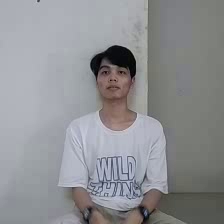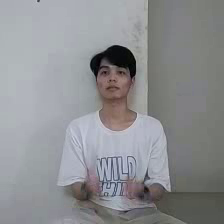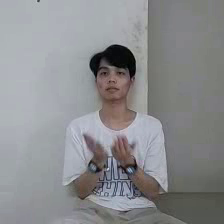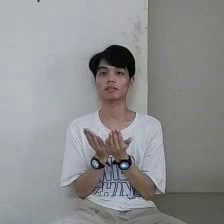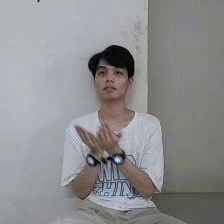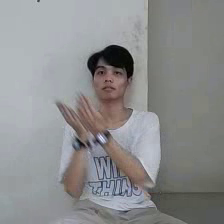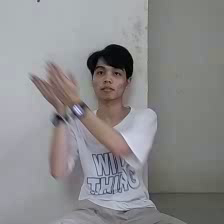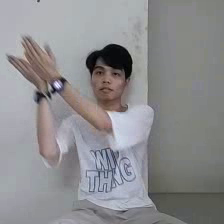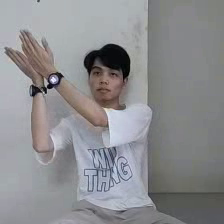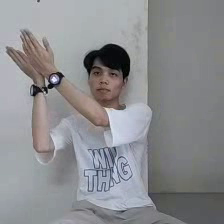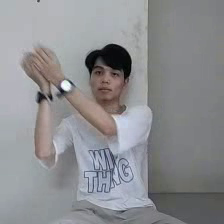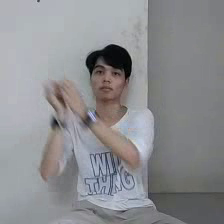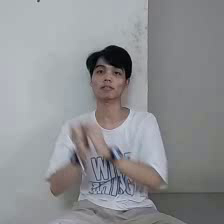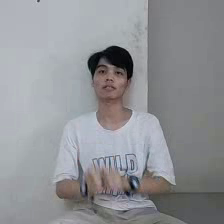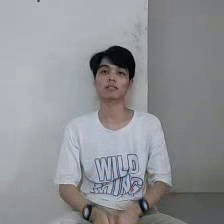Biếu tặng